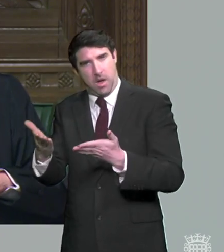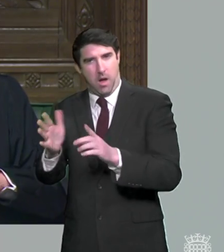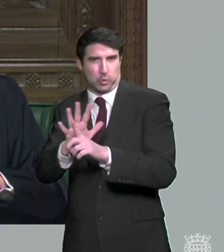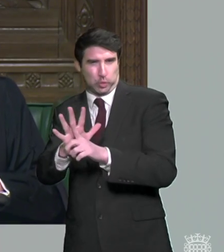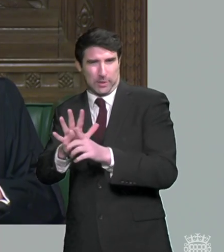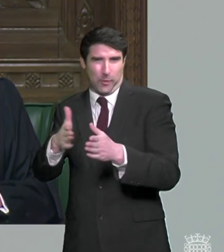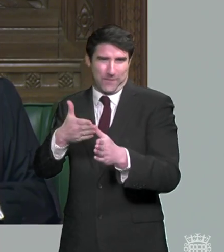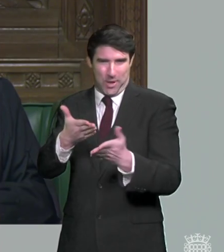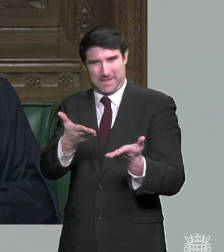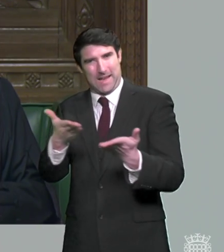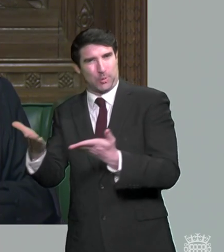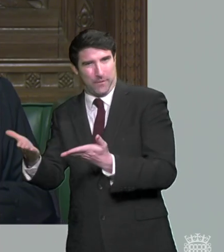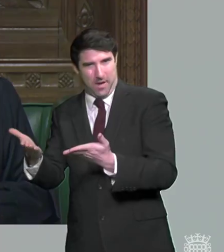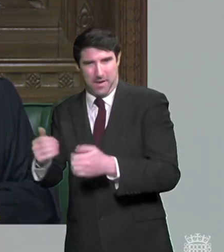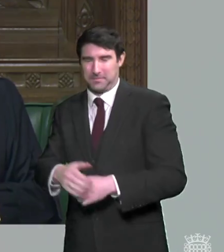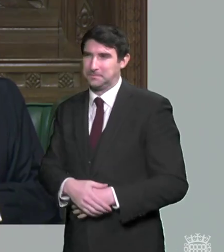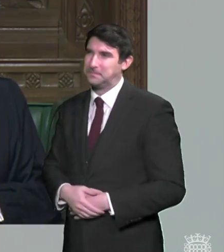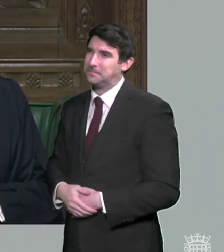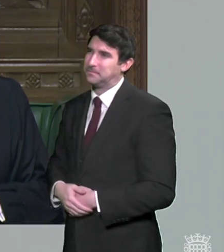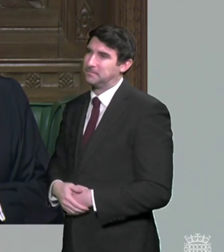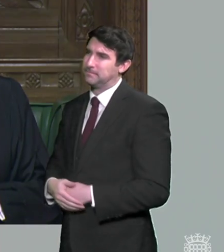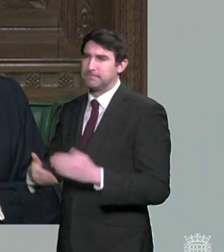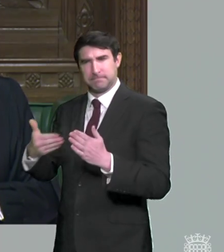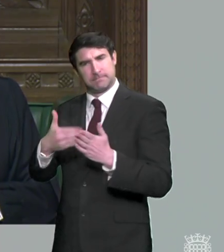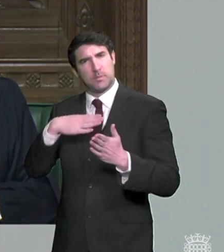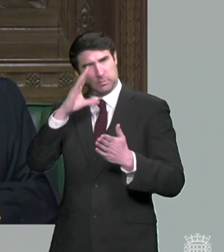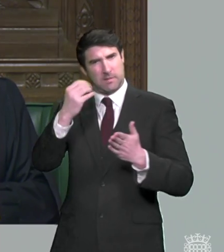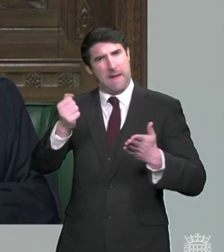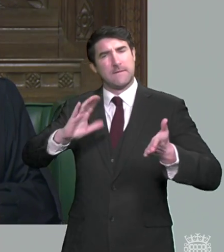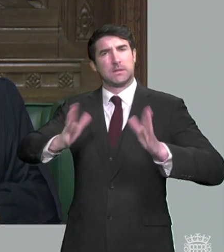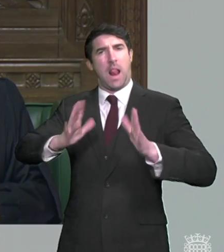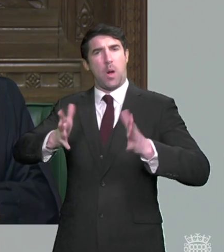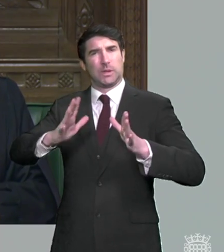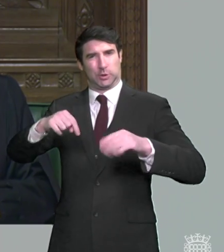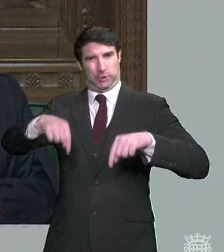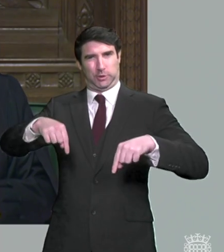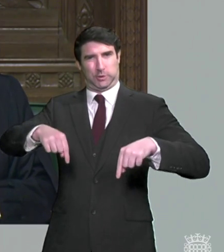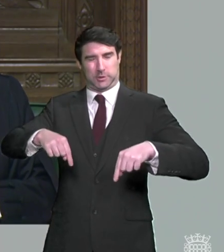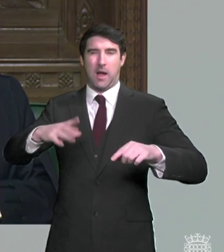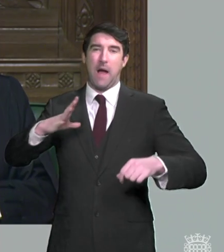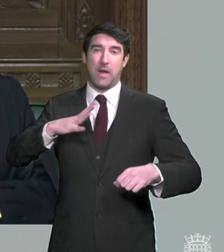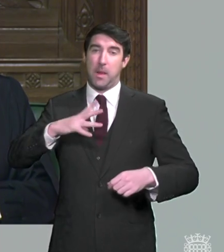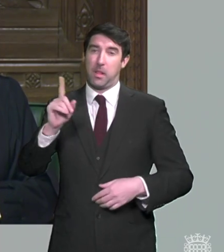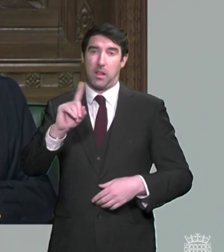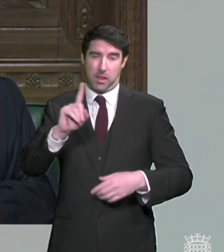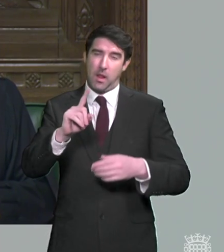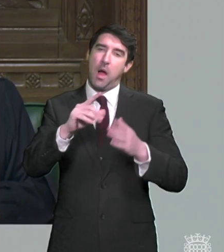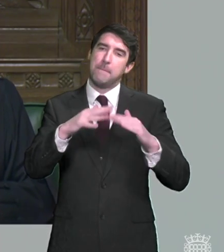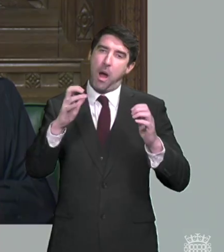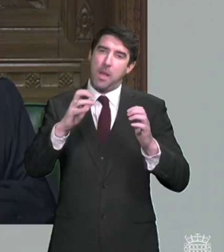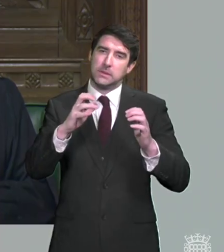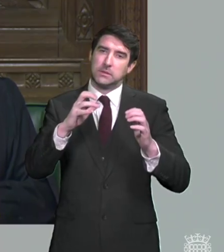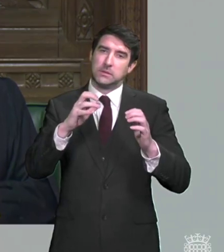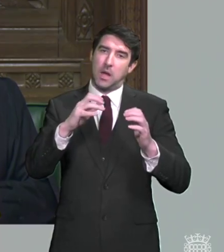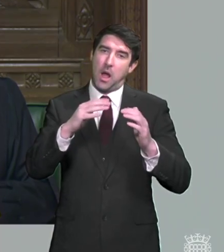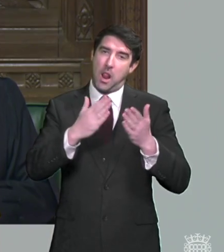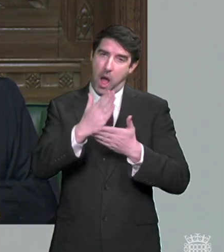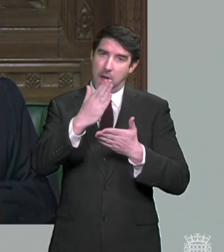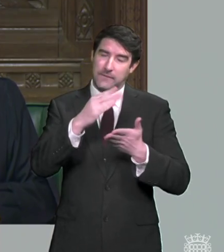Before we come to Prime Minister’s questions, let me point out that a British Sign Language interpretation of the proceedings is available to watch on parliamentlive.tv.